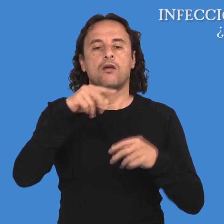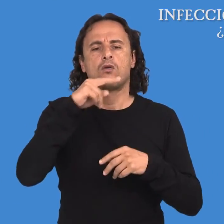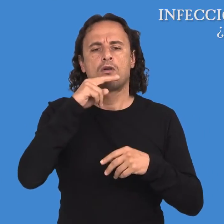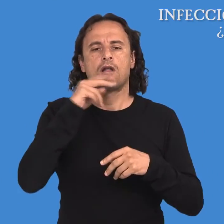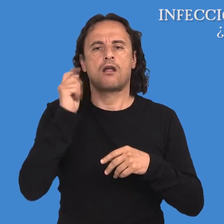pis